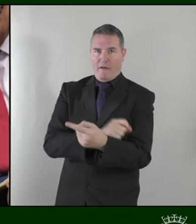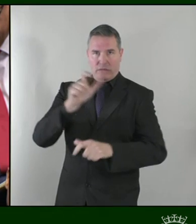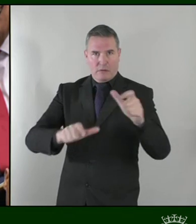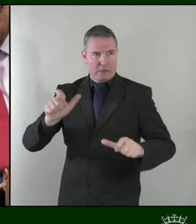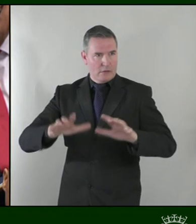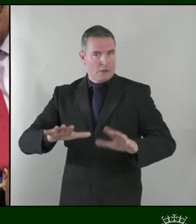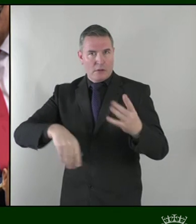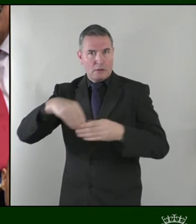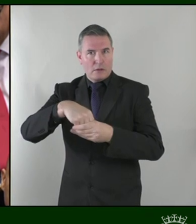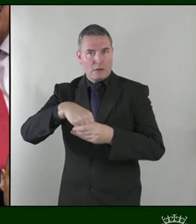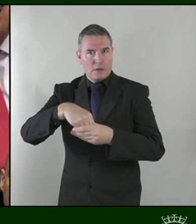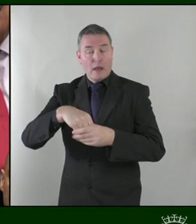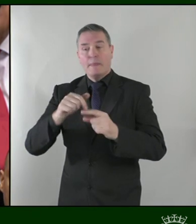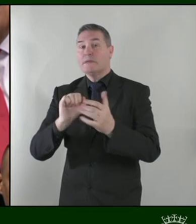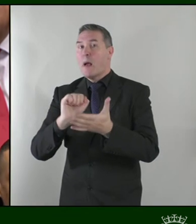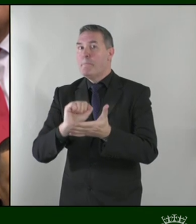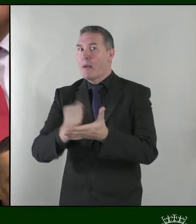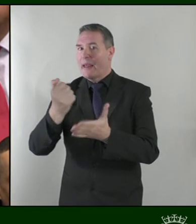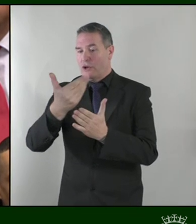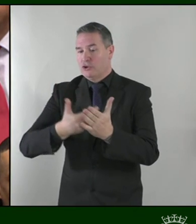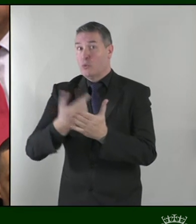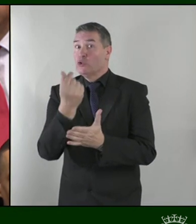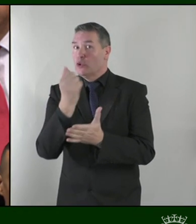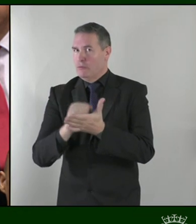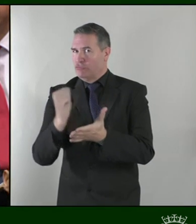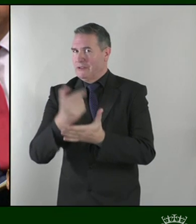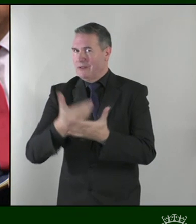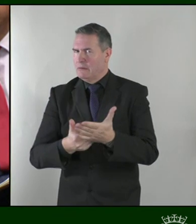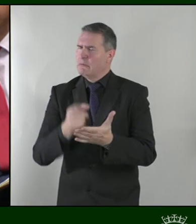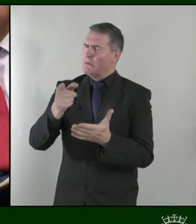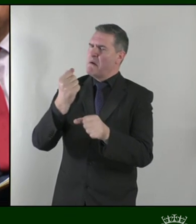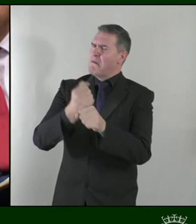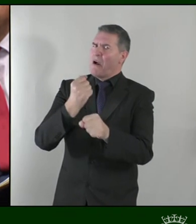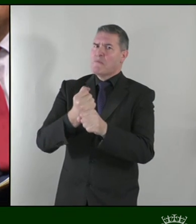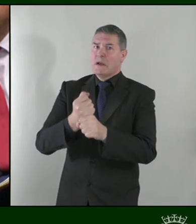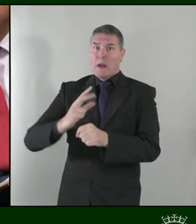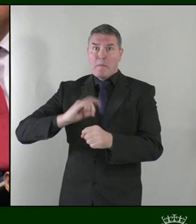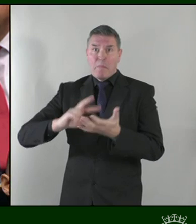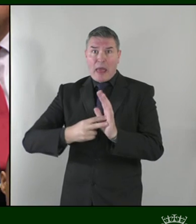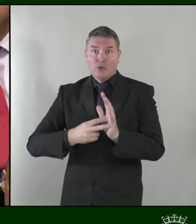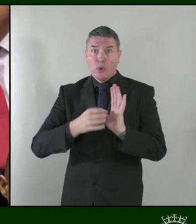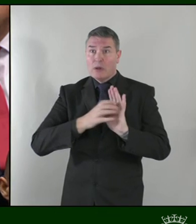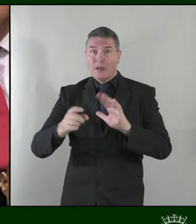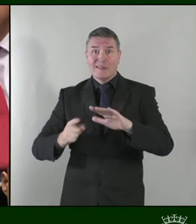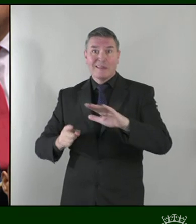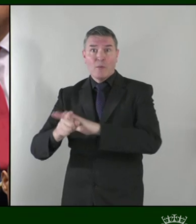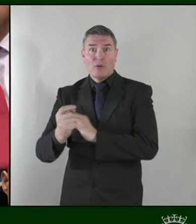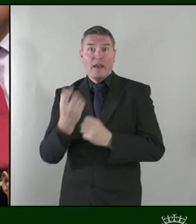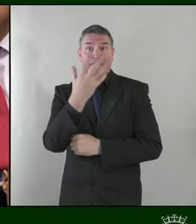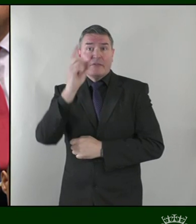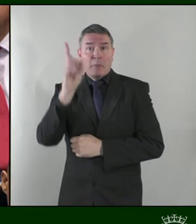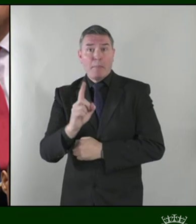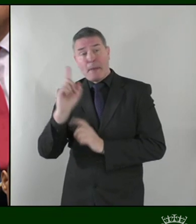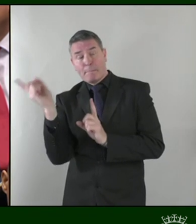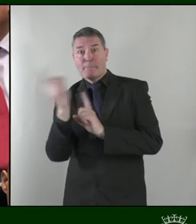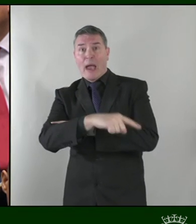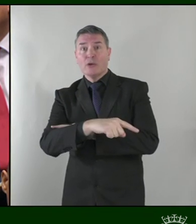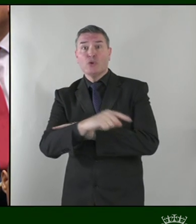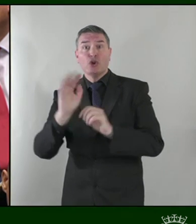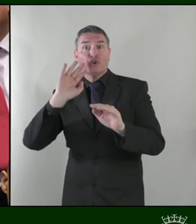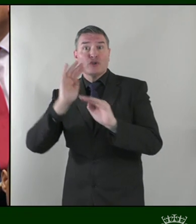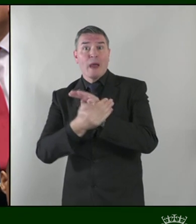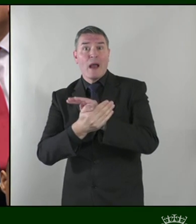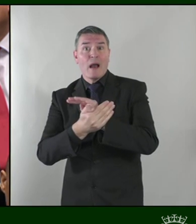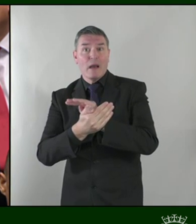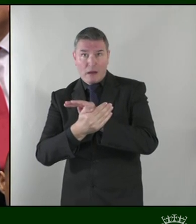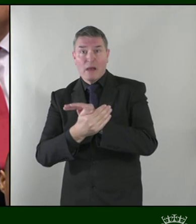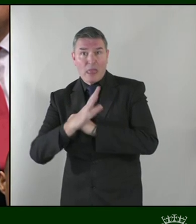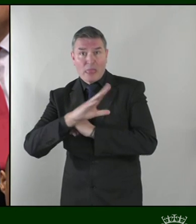While we wait for the much delayed publication of the lessons learned review, the Government plan to deport 50 people to Jamaica by charter flight next week.